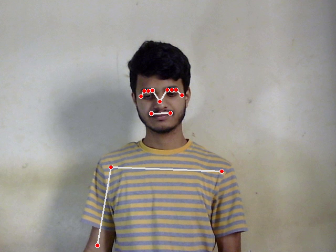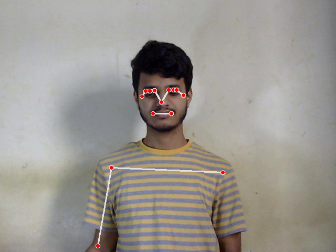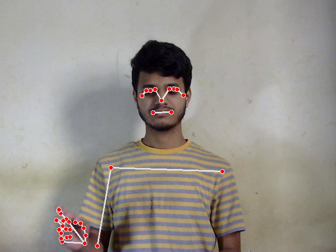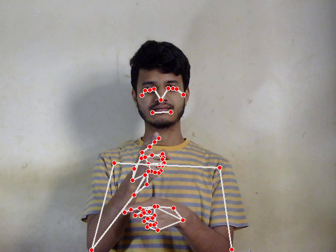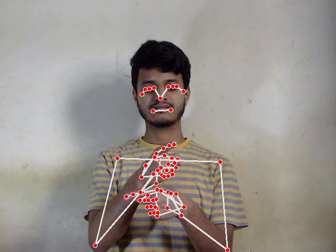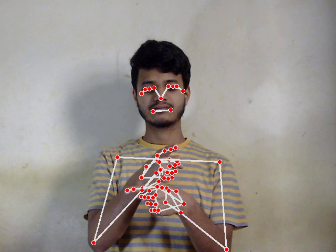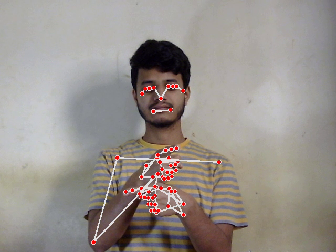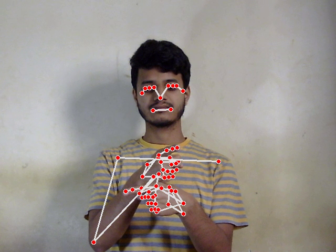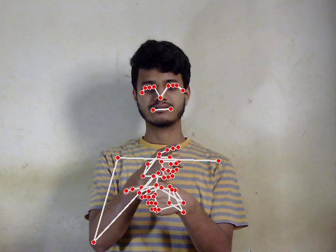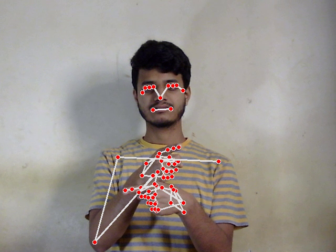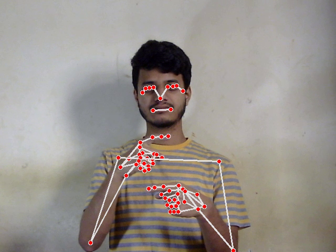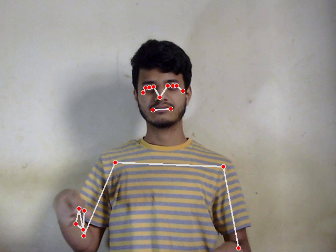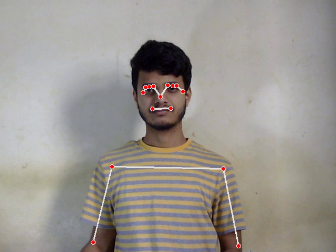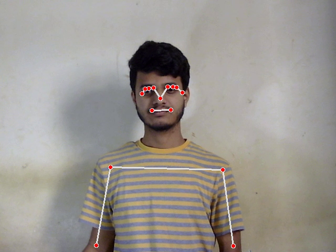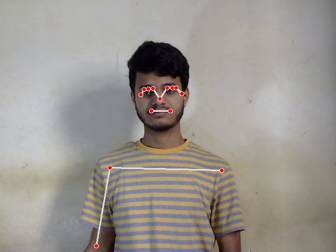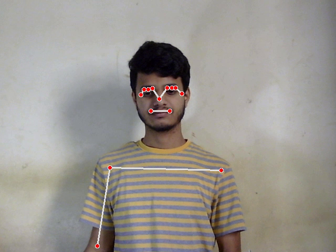right